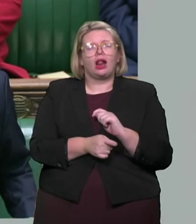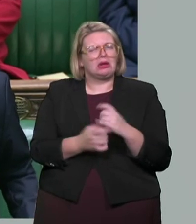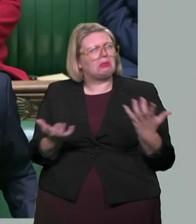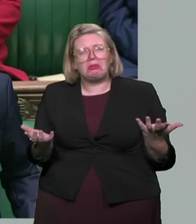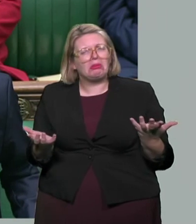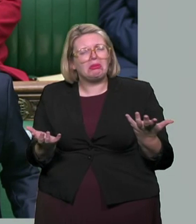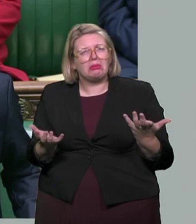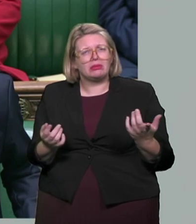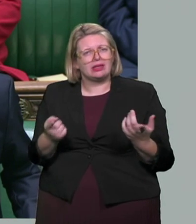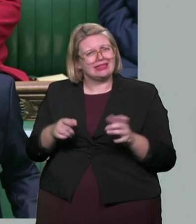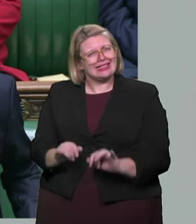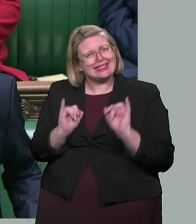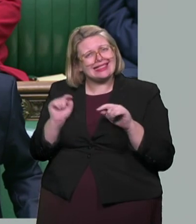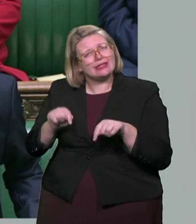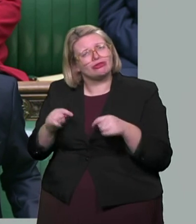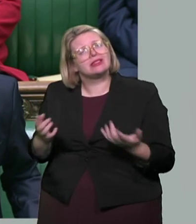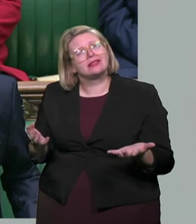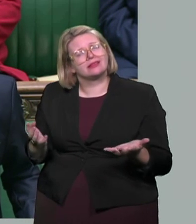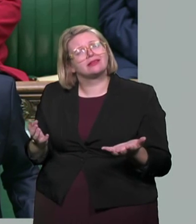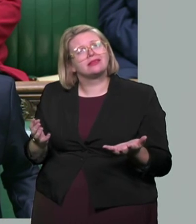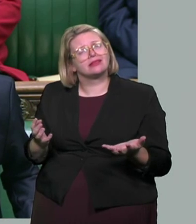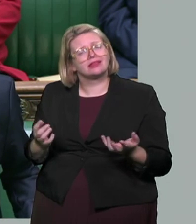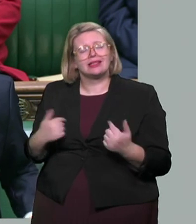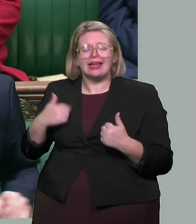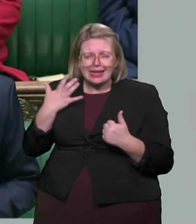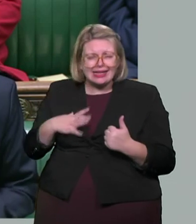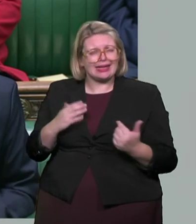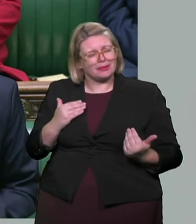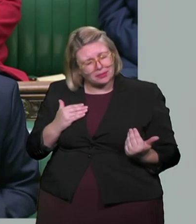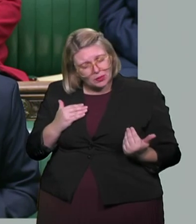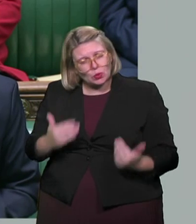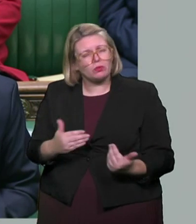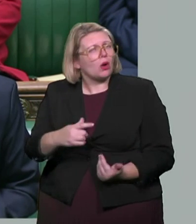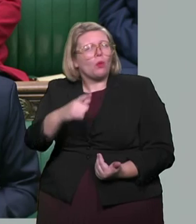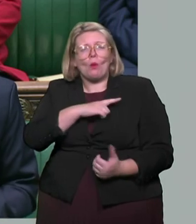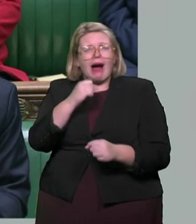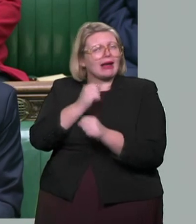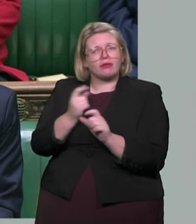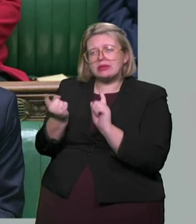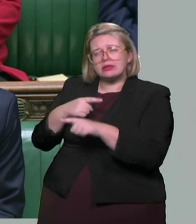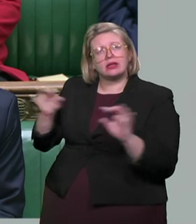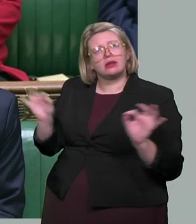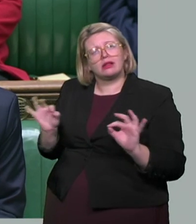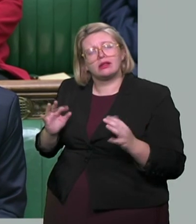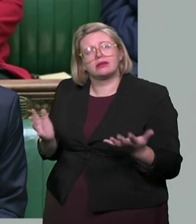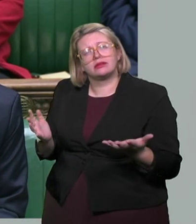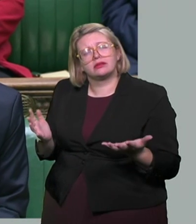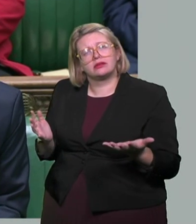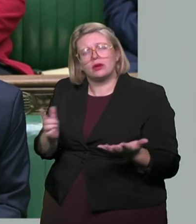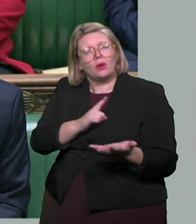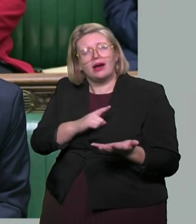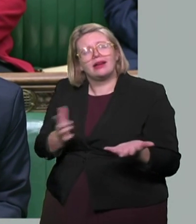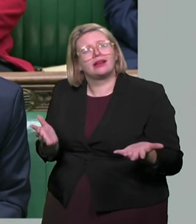Given the seriousness of the matter and the clear need for action, why have the Government not responded to this important work?